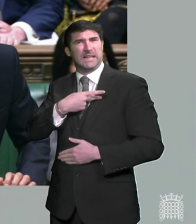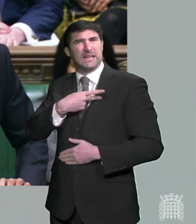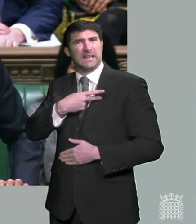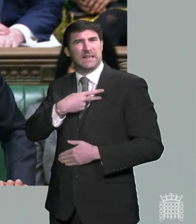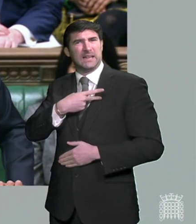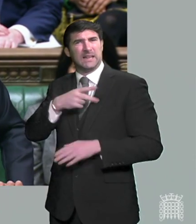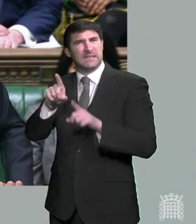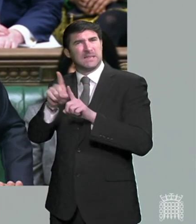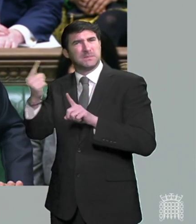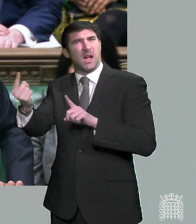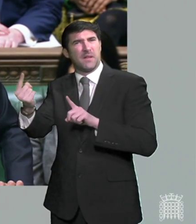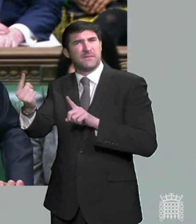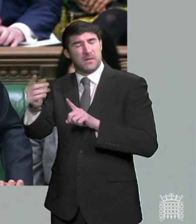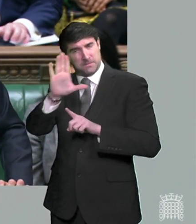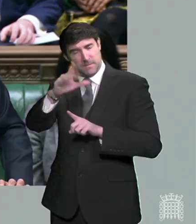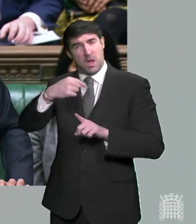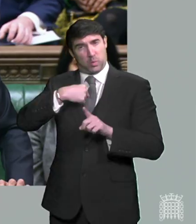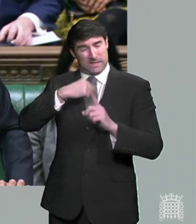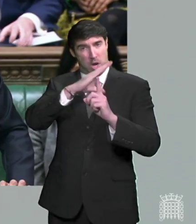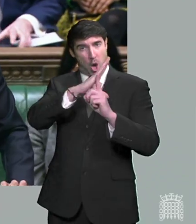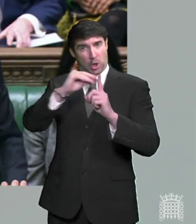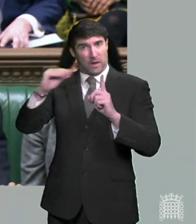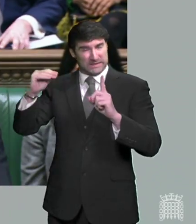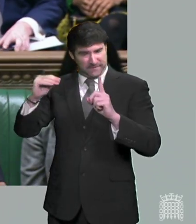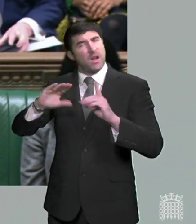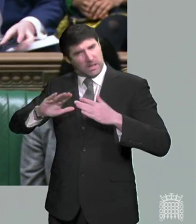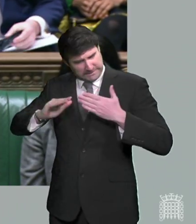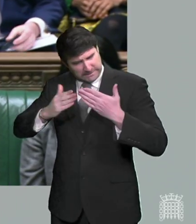Why will he not vote for them? We are delivering on the people’s priorities.